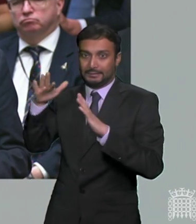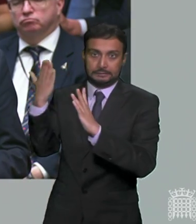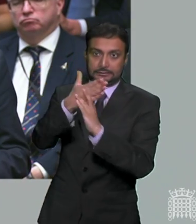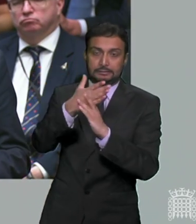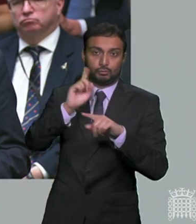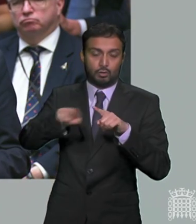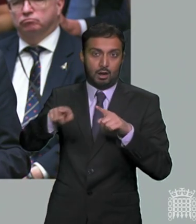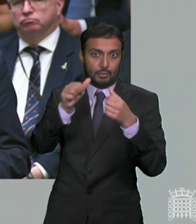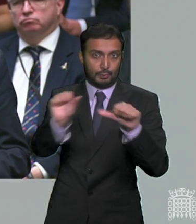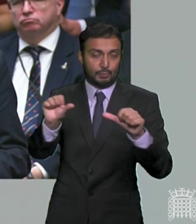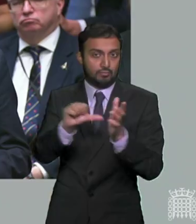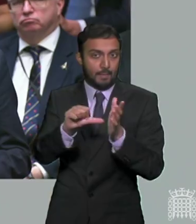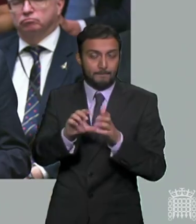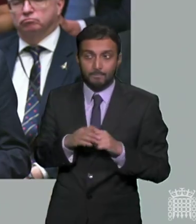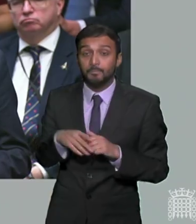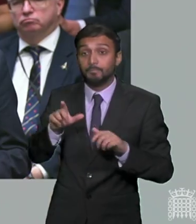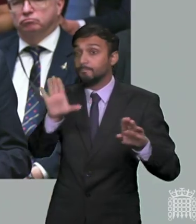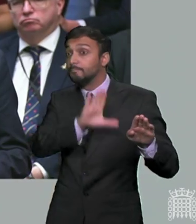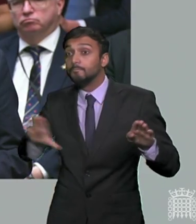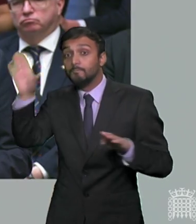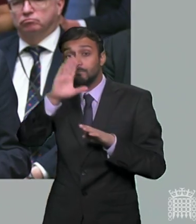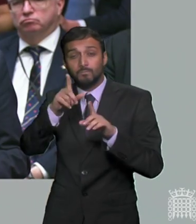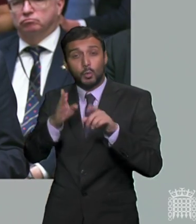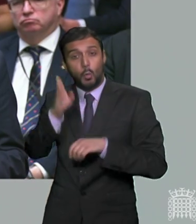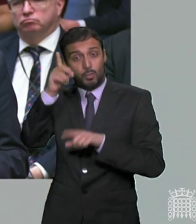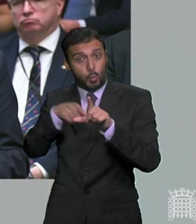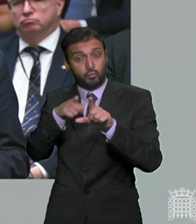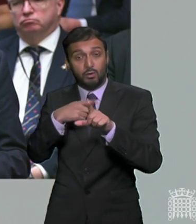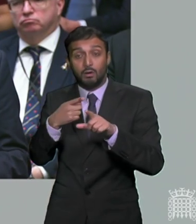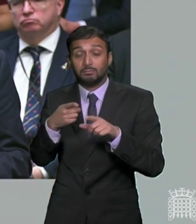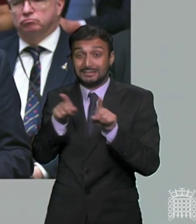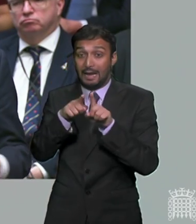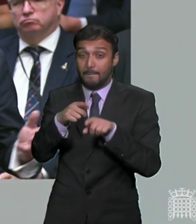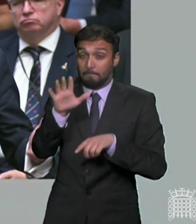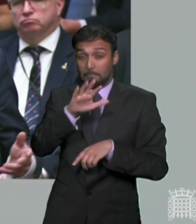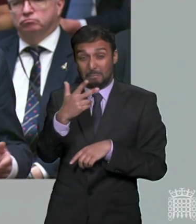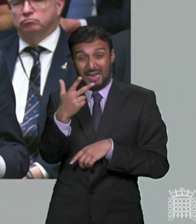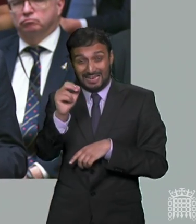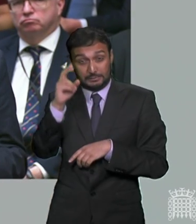Additionally, across North Yorkshire around 80 other bus services are now under threat.